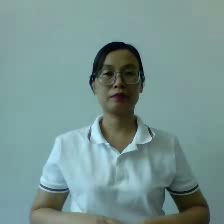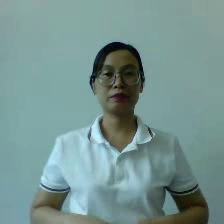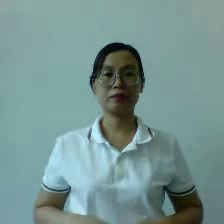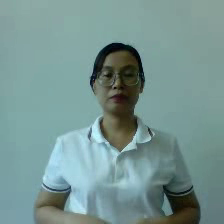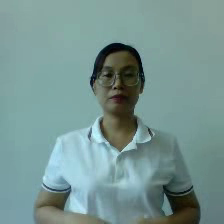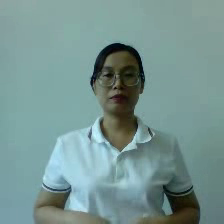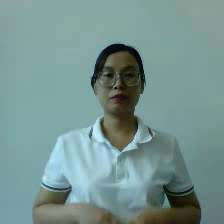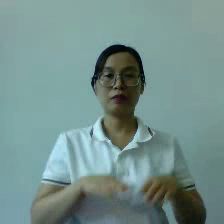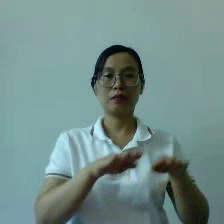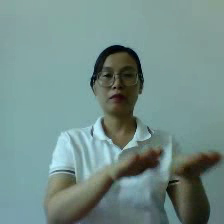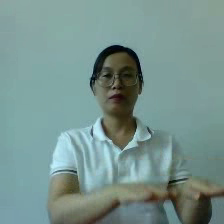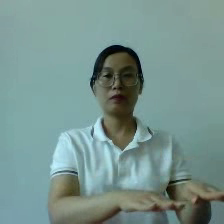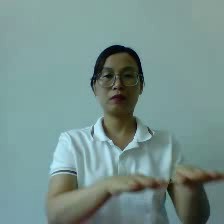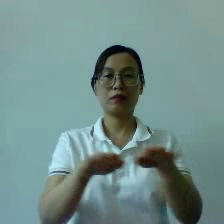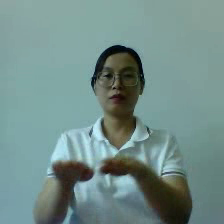Chậm lại